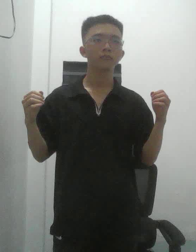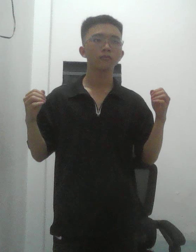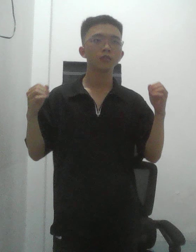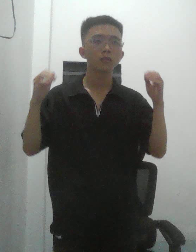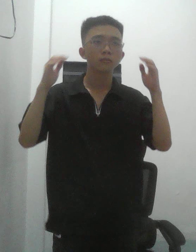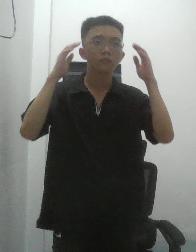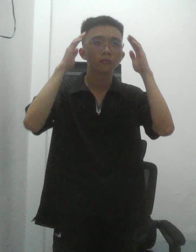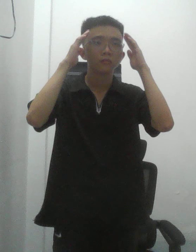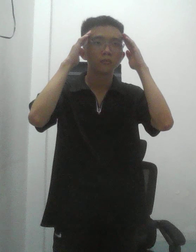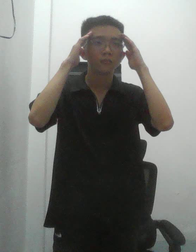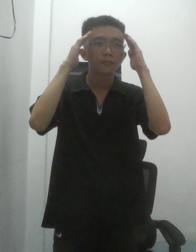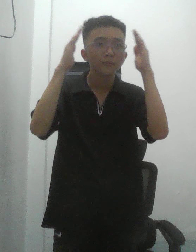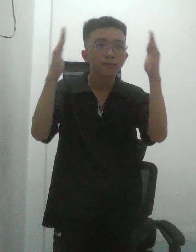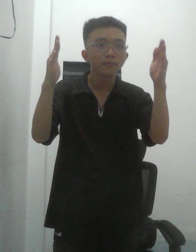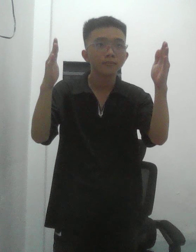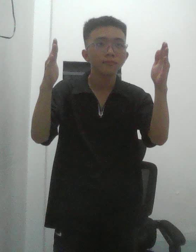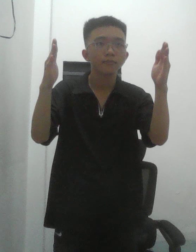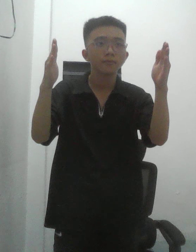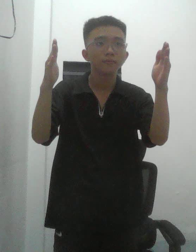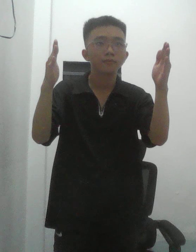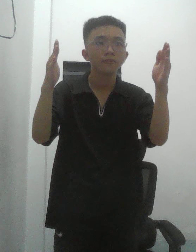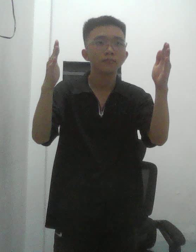quan tam